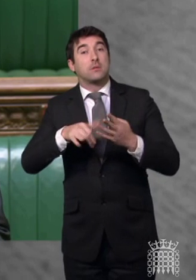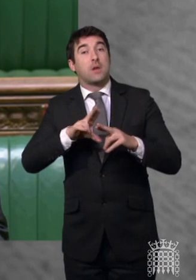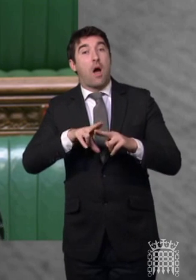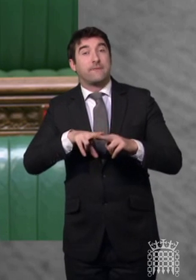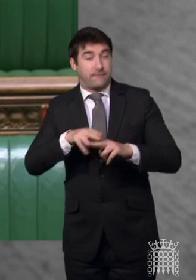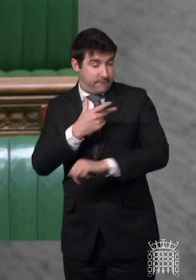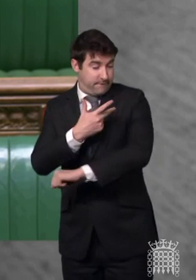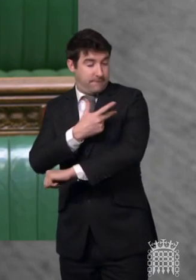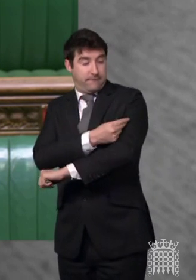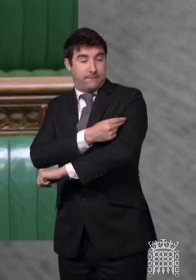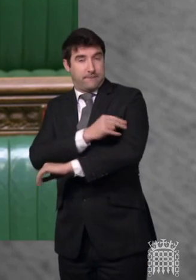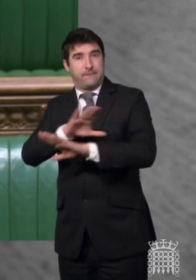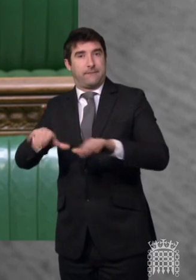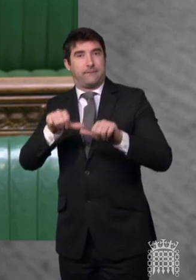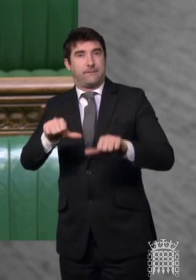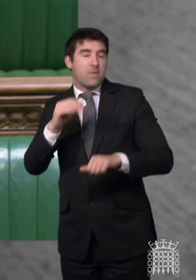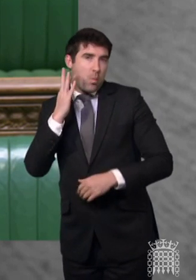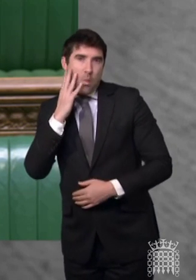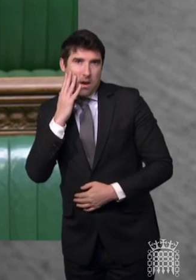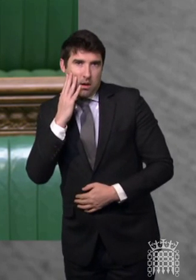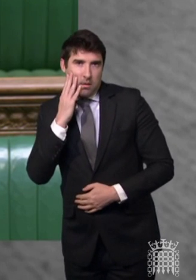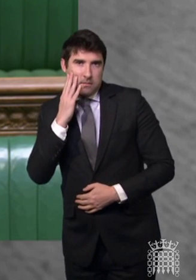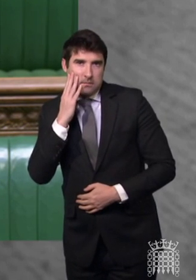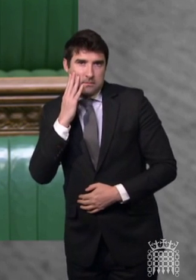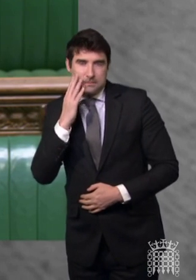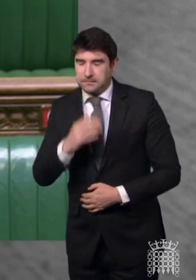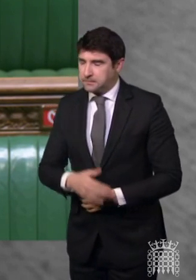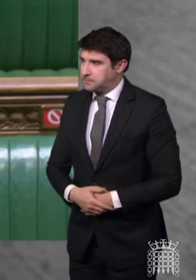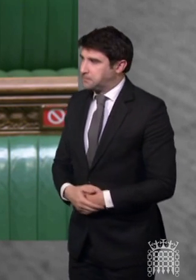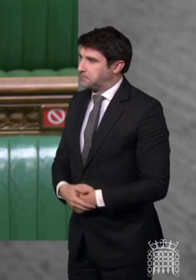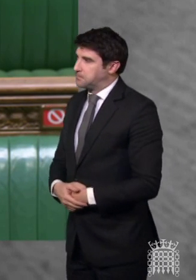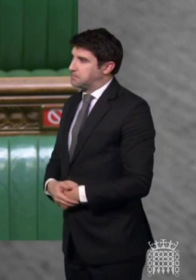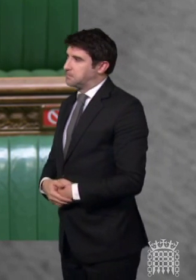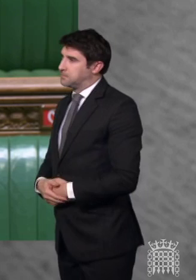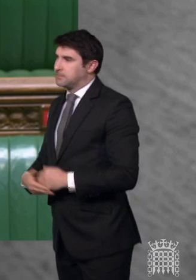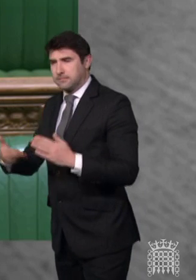He will recall that I raised with him the situation facing those with terminal illnesses.